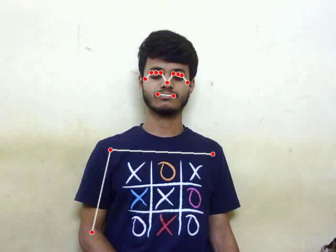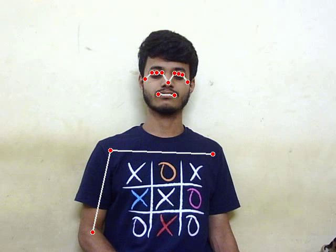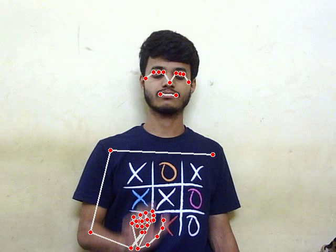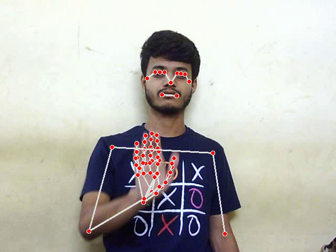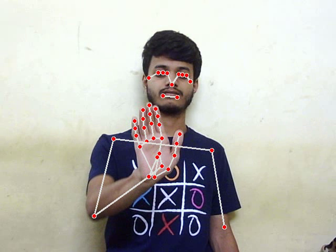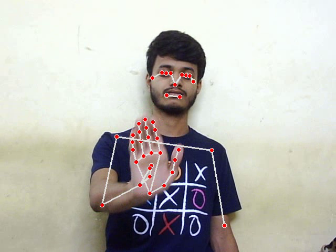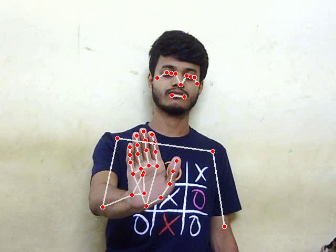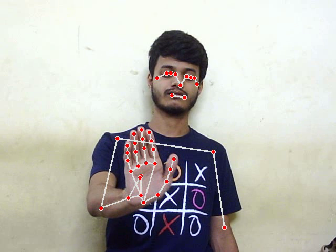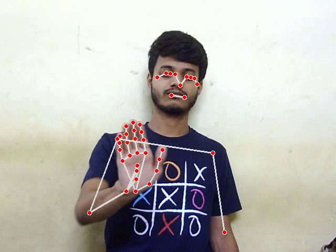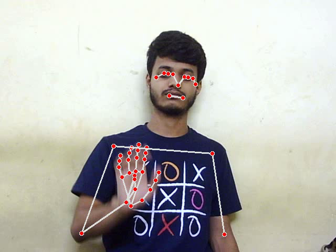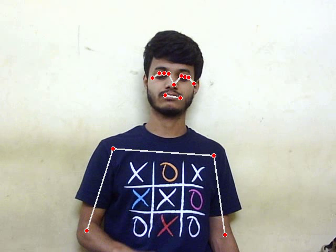your